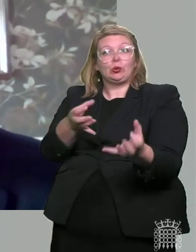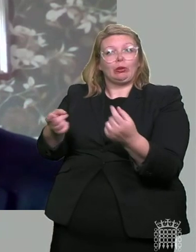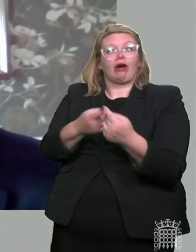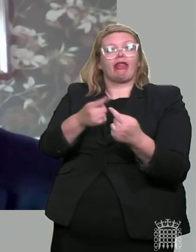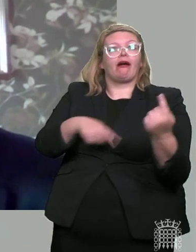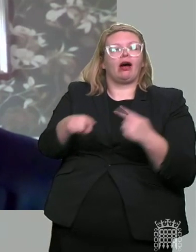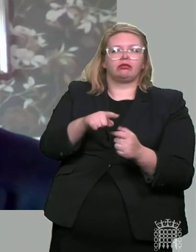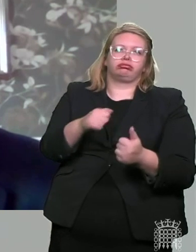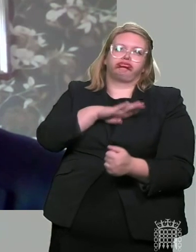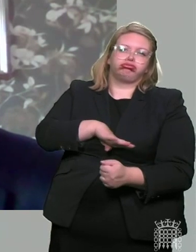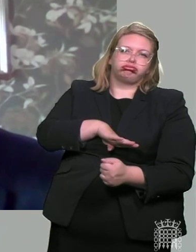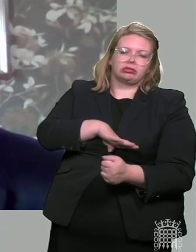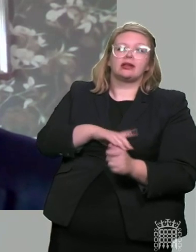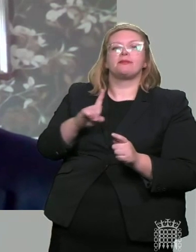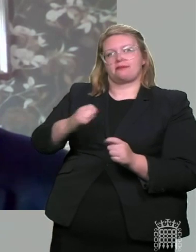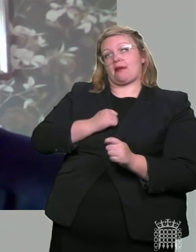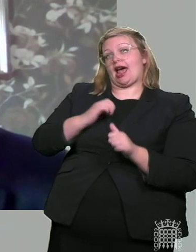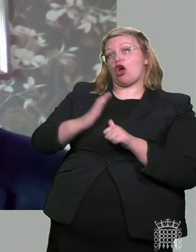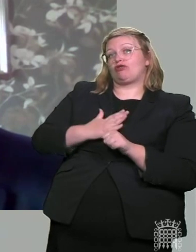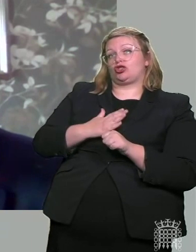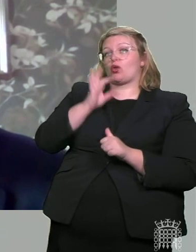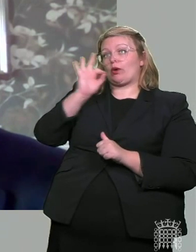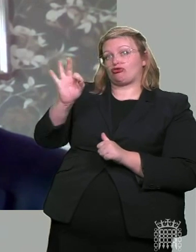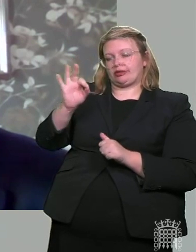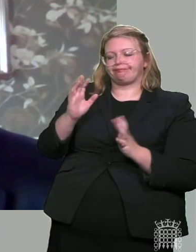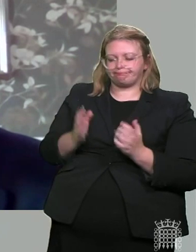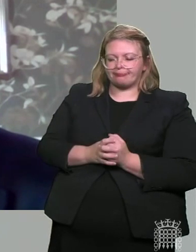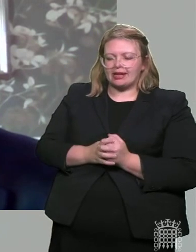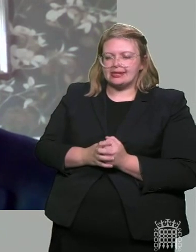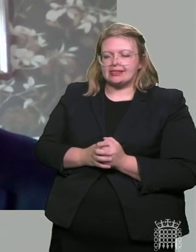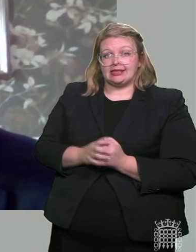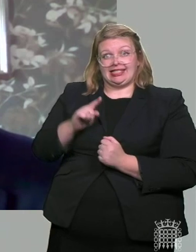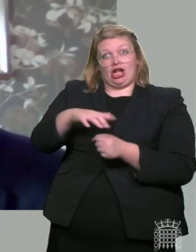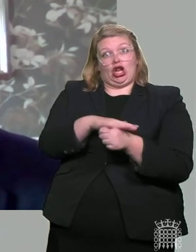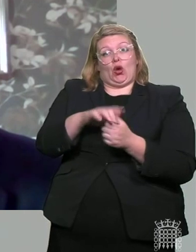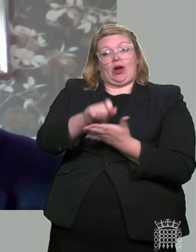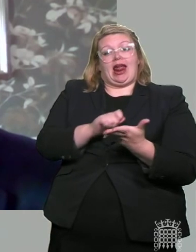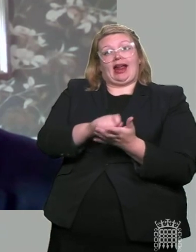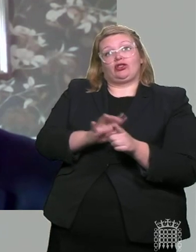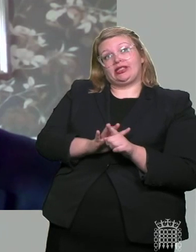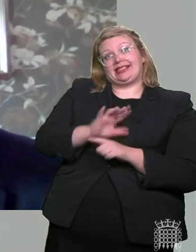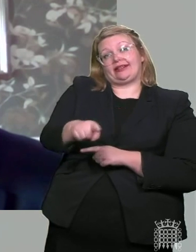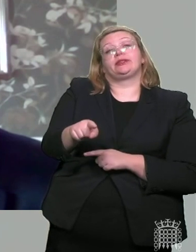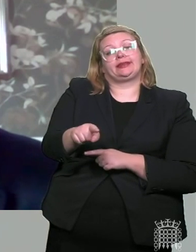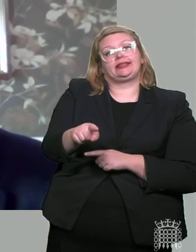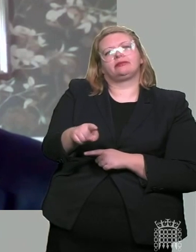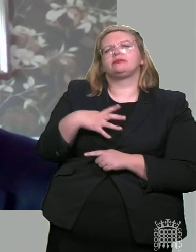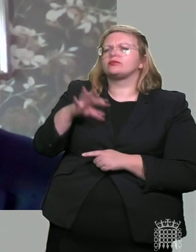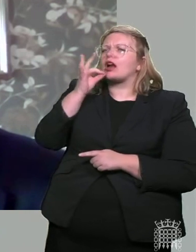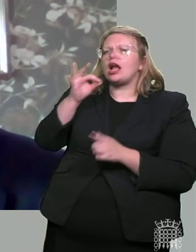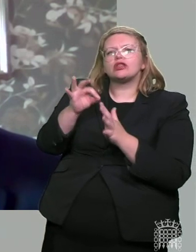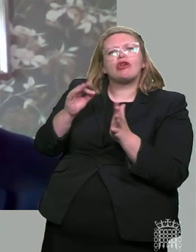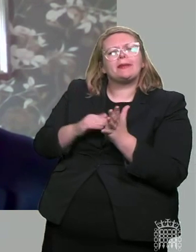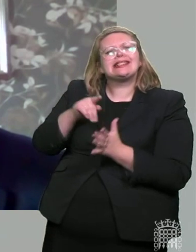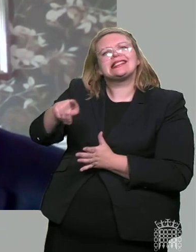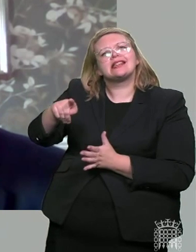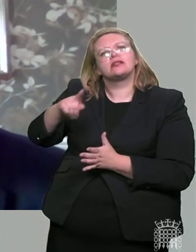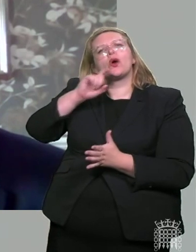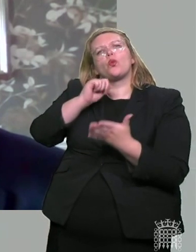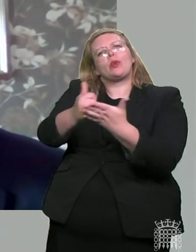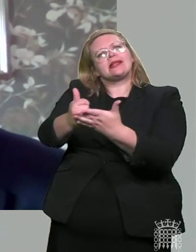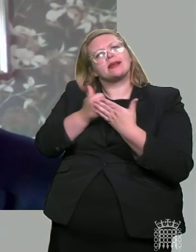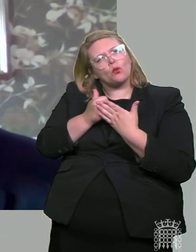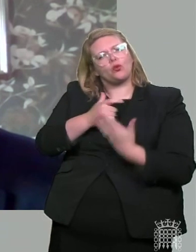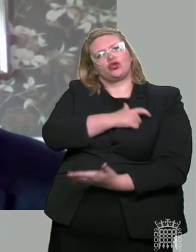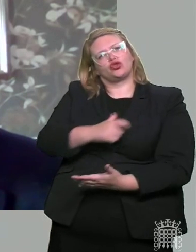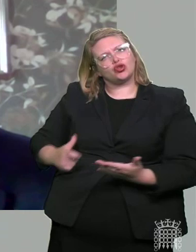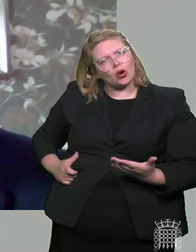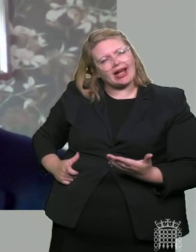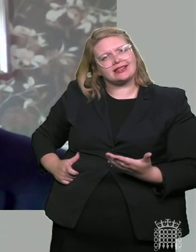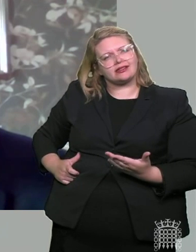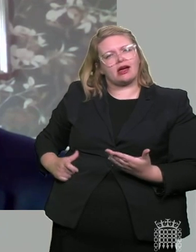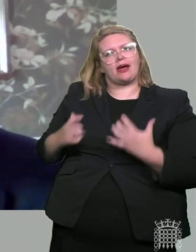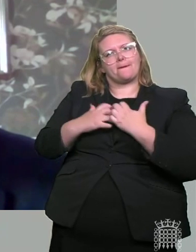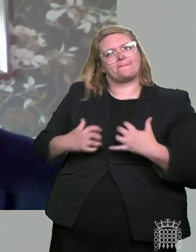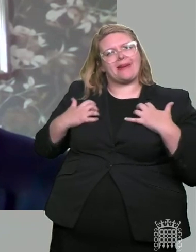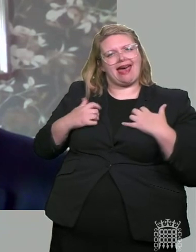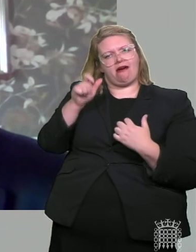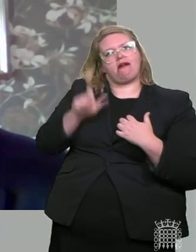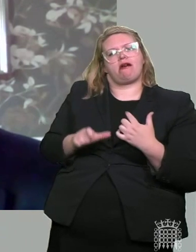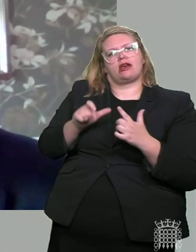However, to return to my original question, local elections are only days away, so will the Prime Minister offer his full support to the Doncaster Conservative mayoral candidate, James Hart?